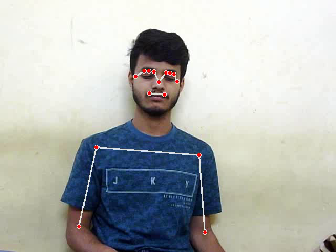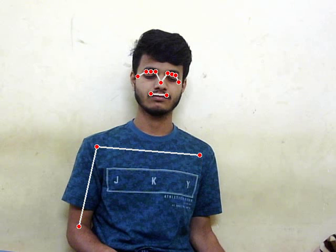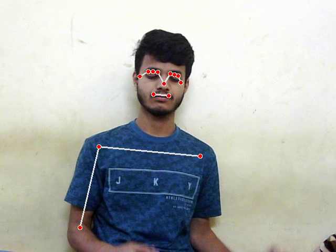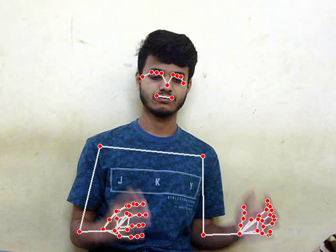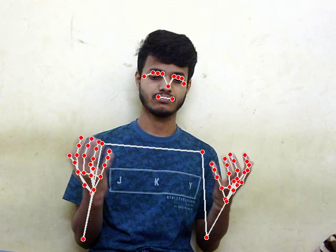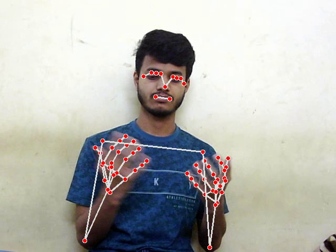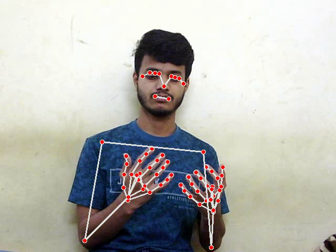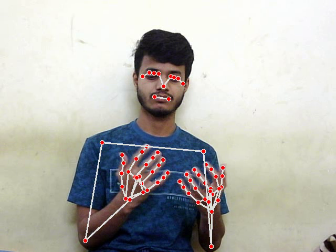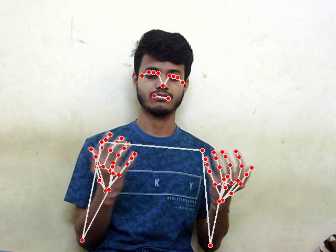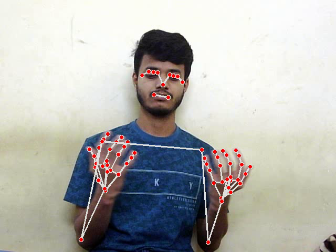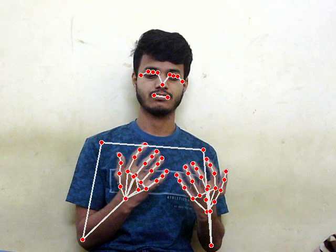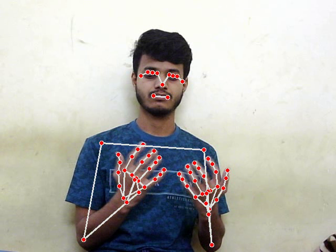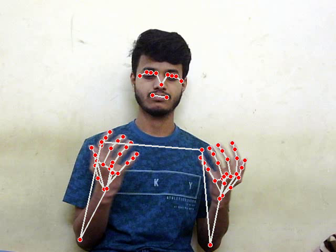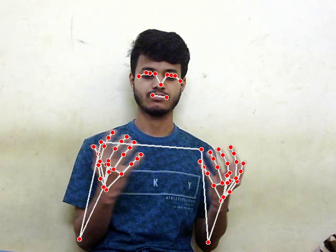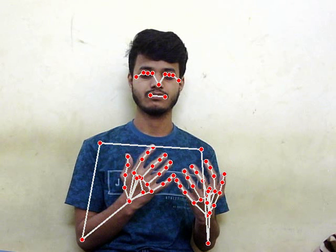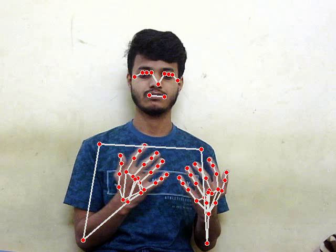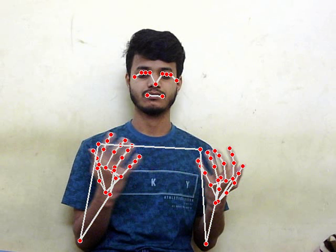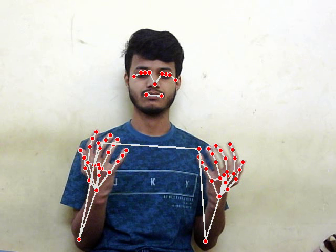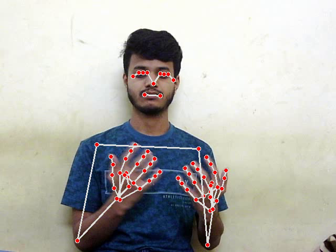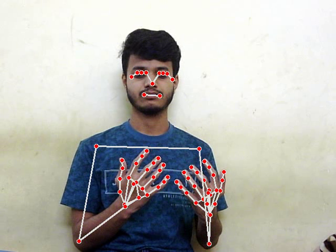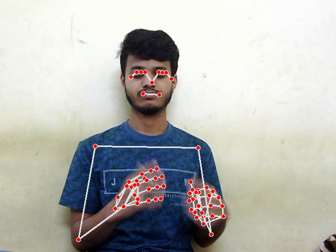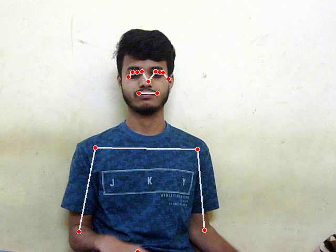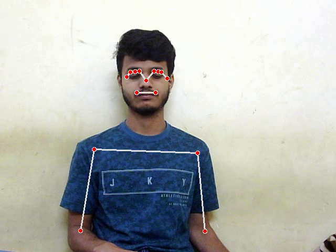what